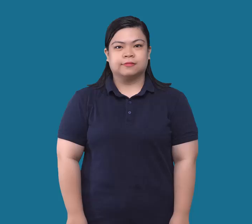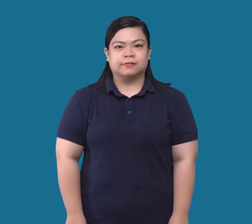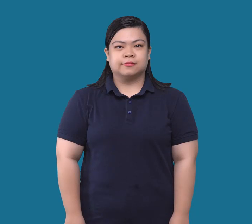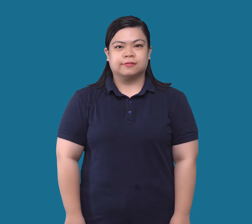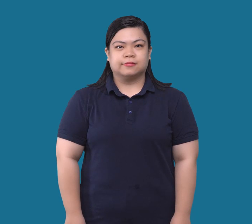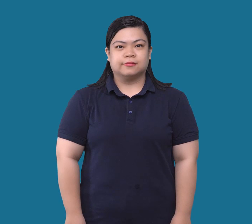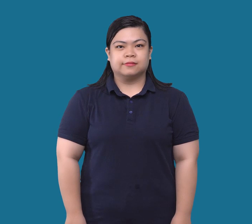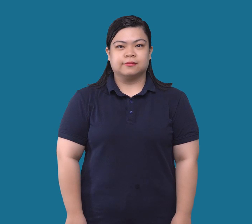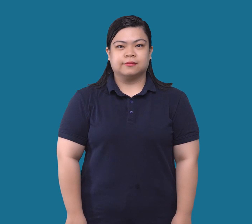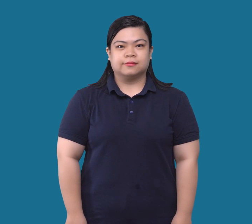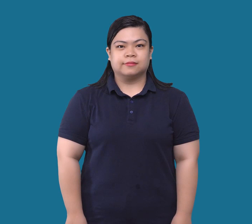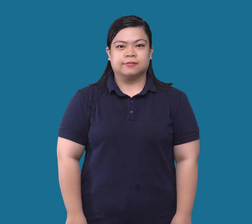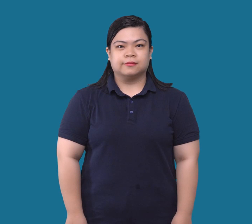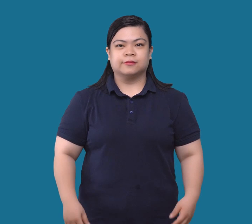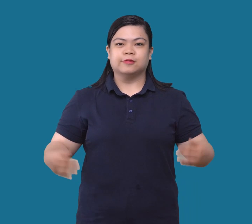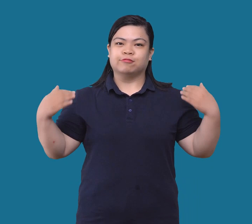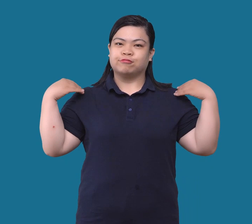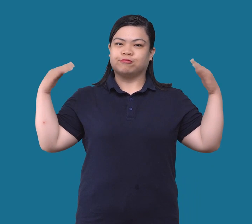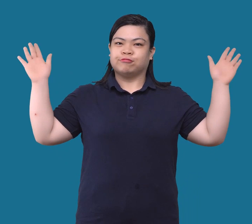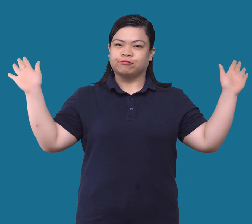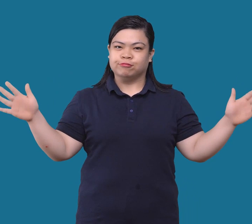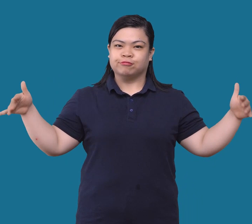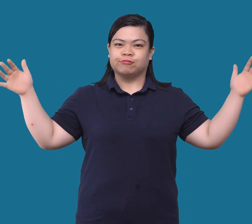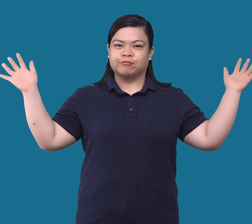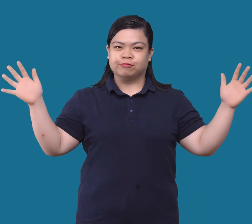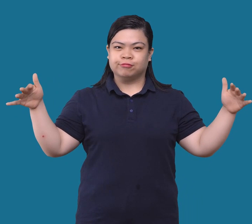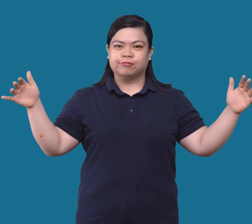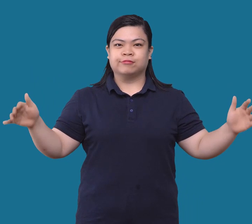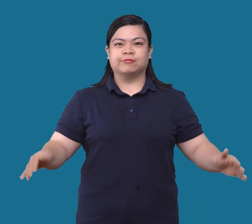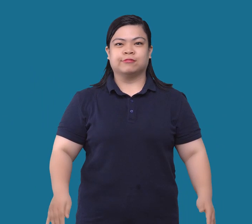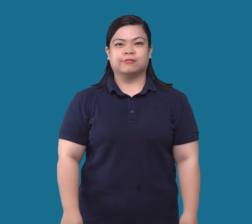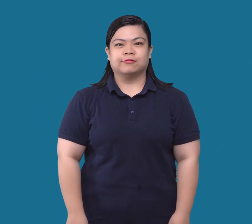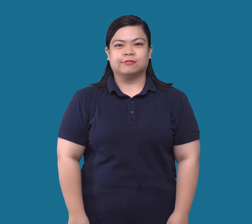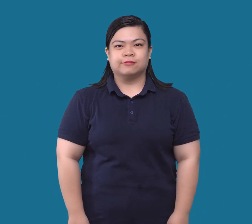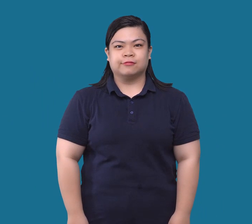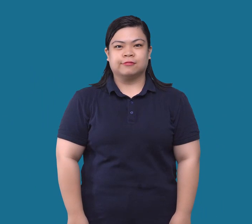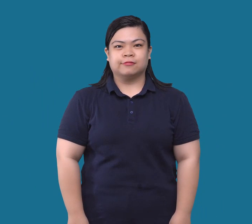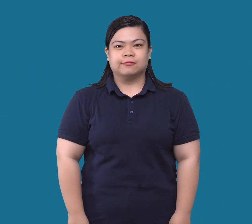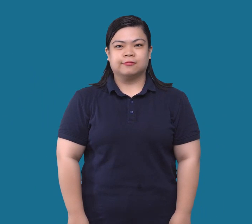thiên thần